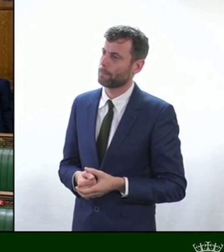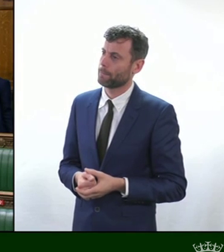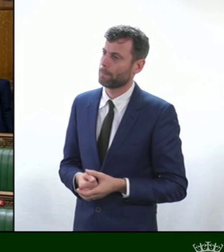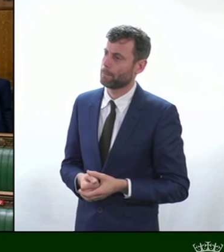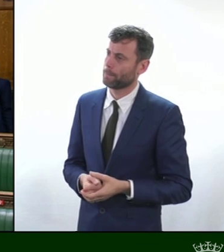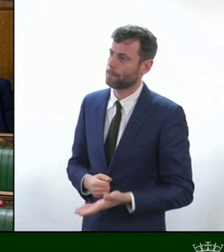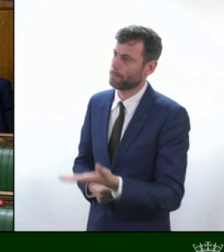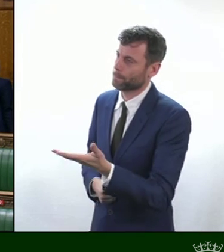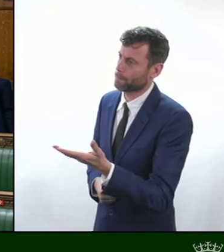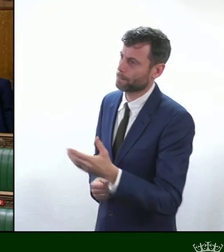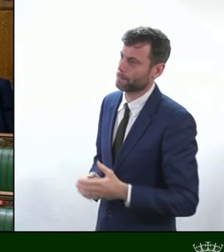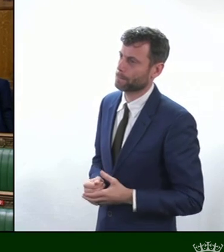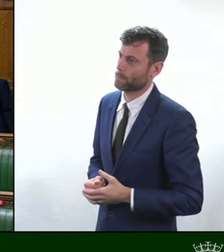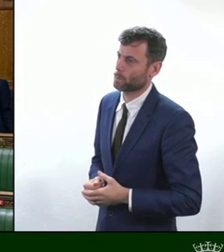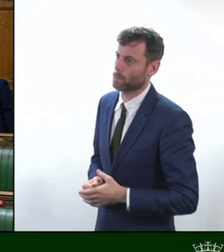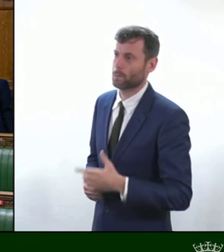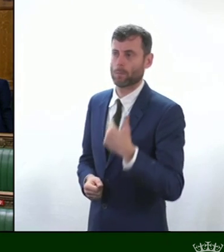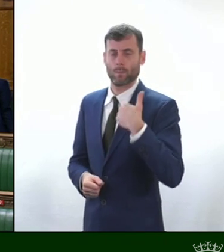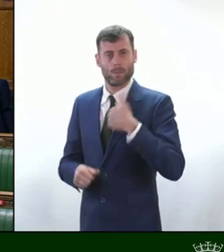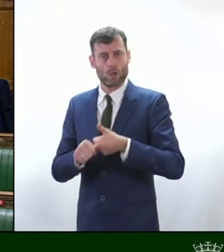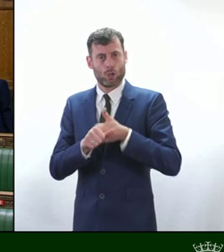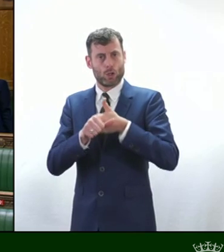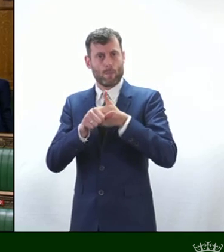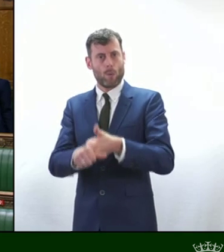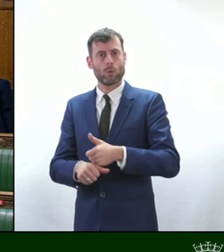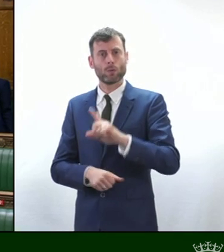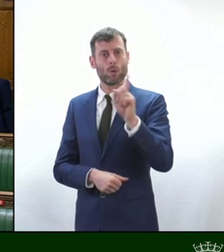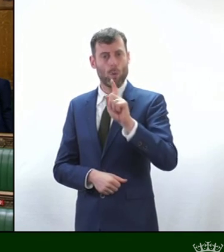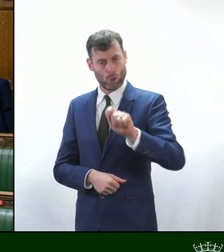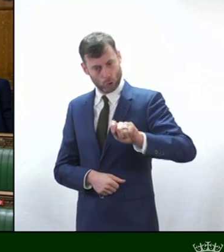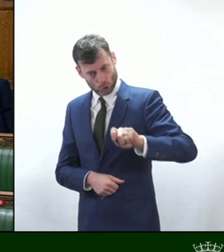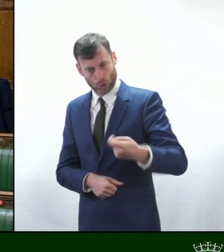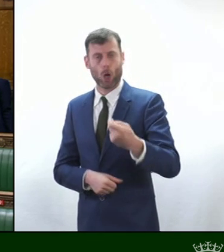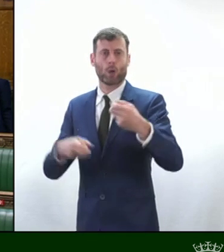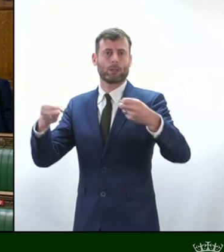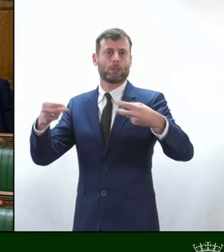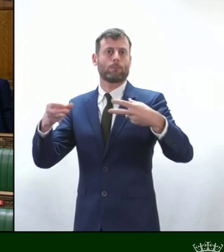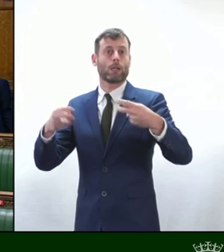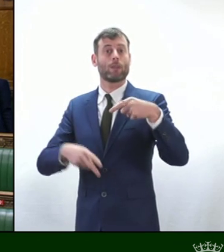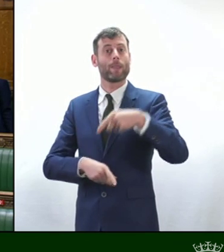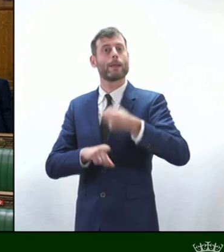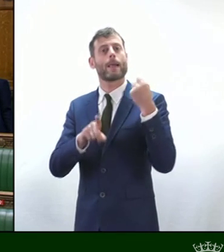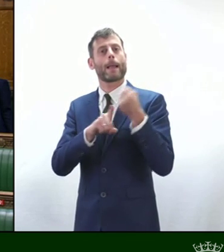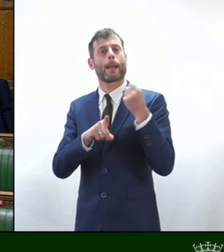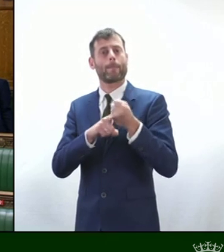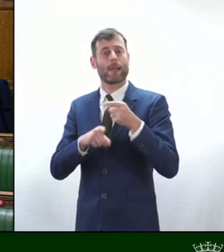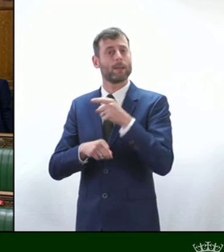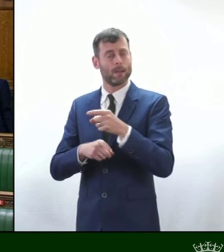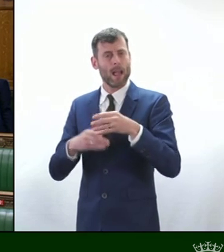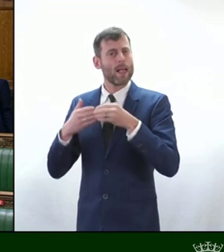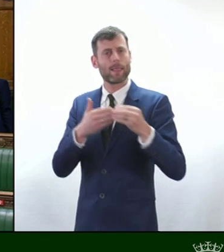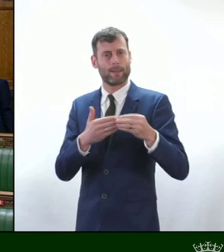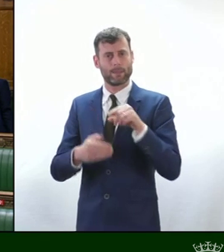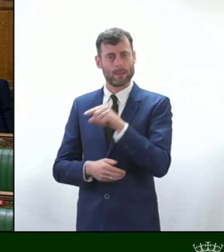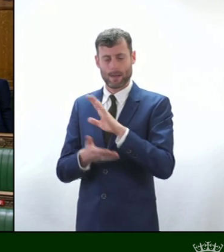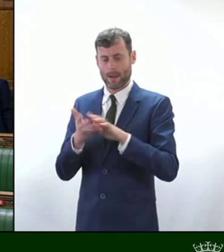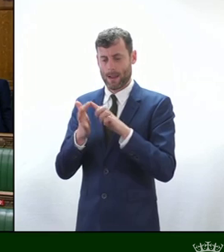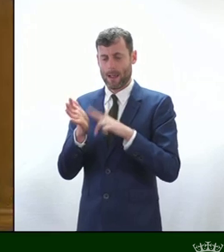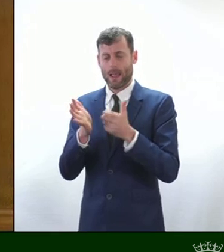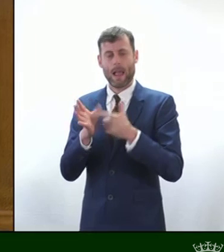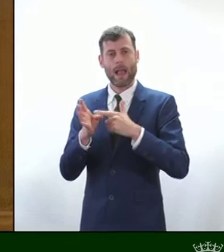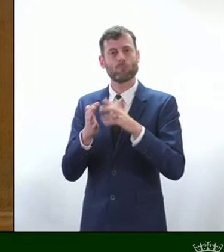I am supporting “Turn on the Subtitles”—a campaign led by my Bishop’s Stortford constituent Henry Warren.